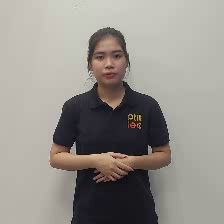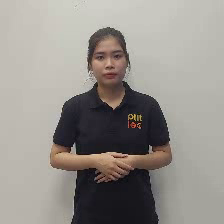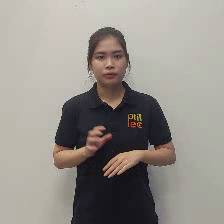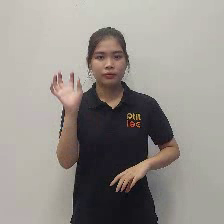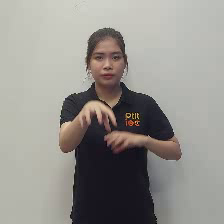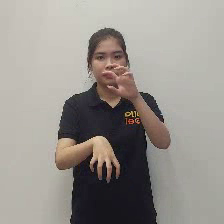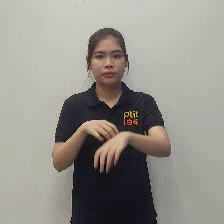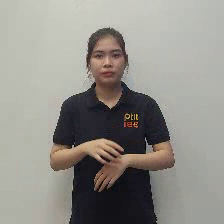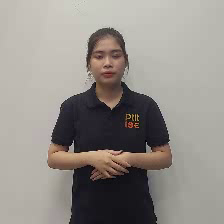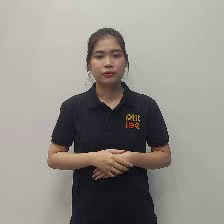Con gấu